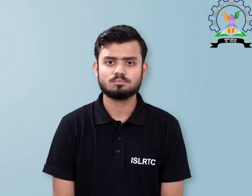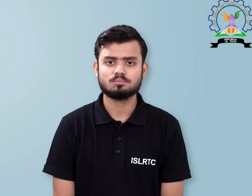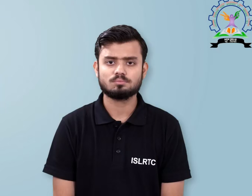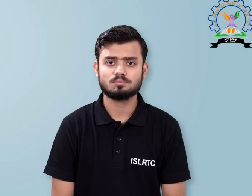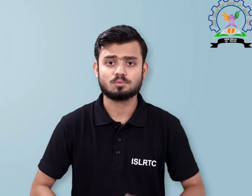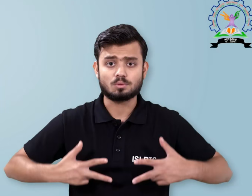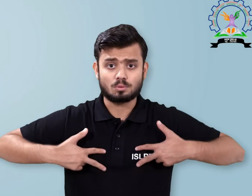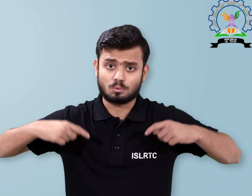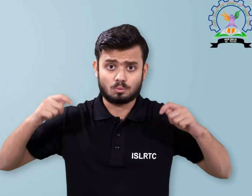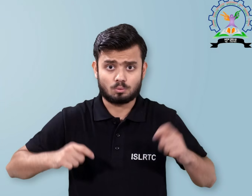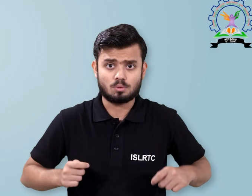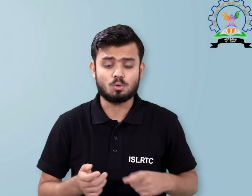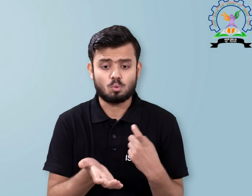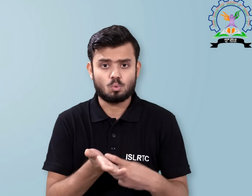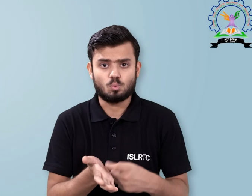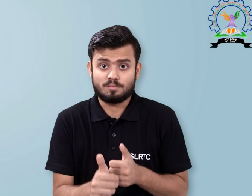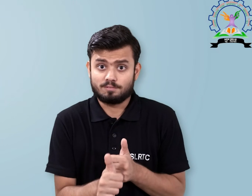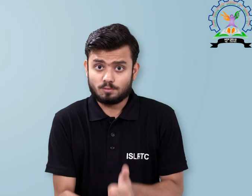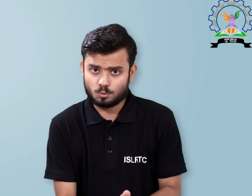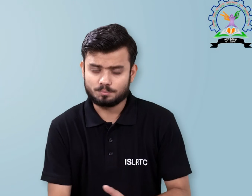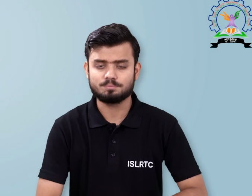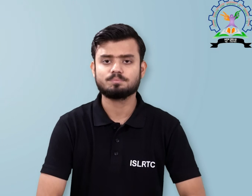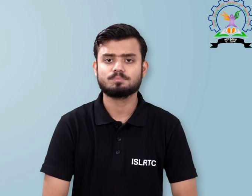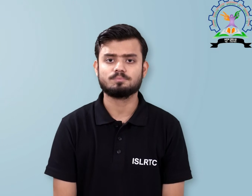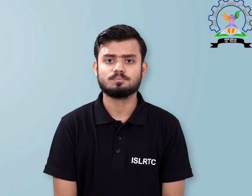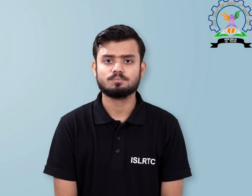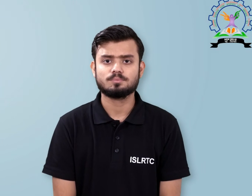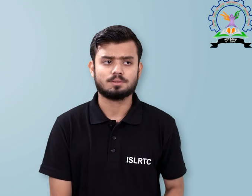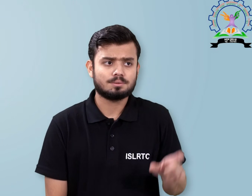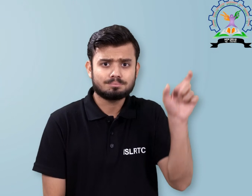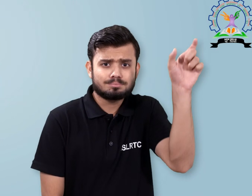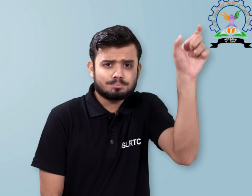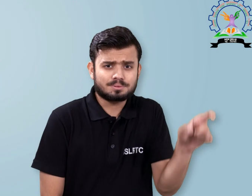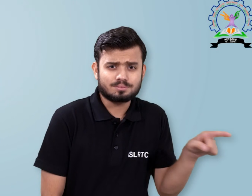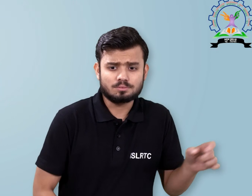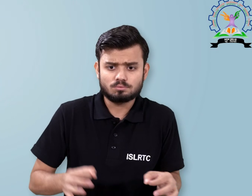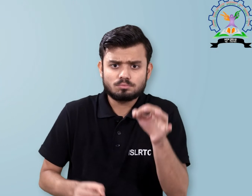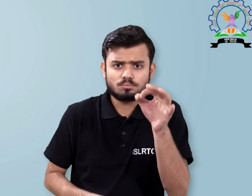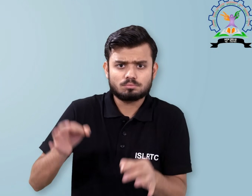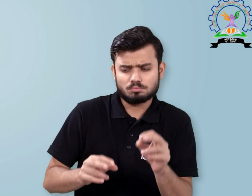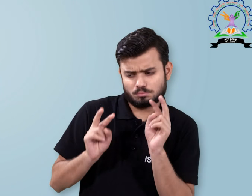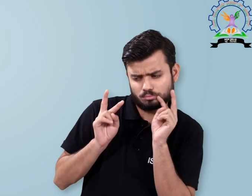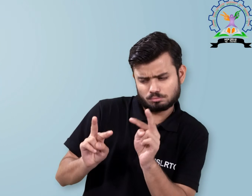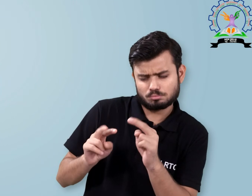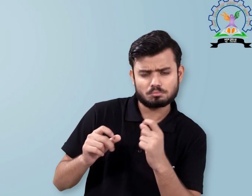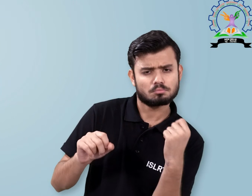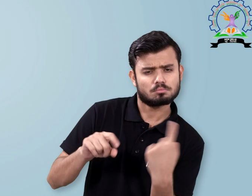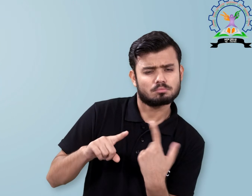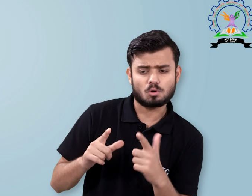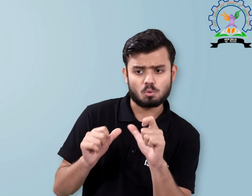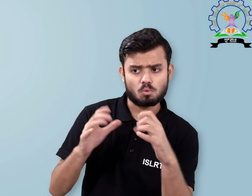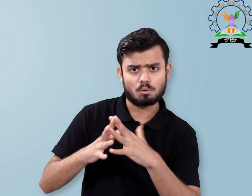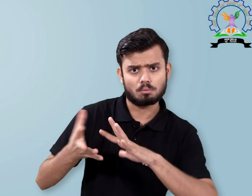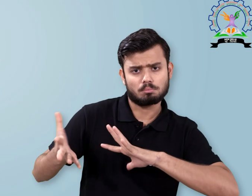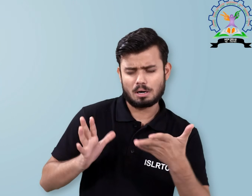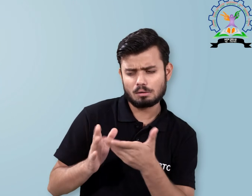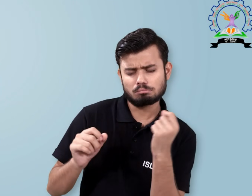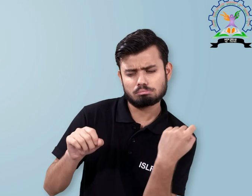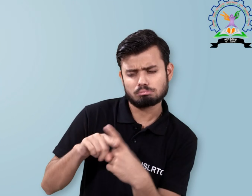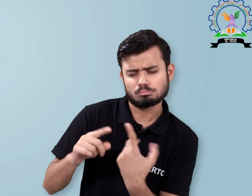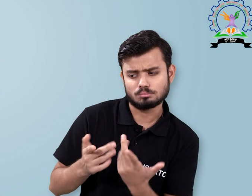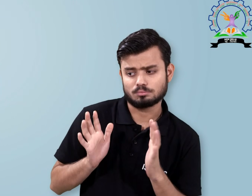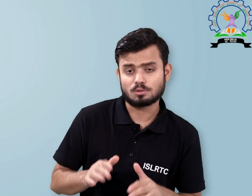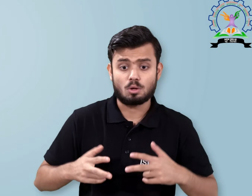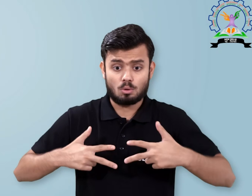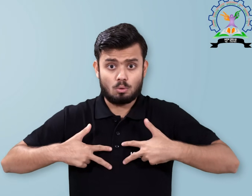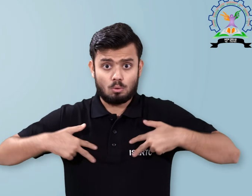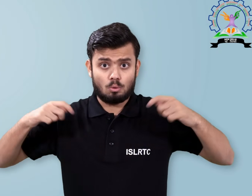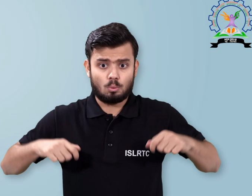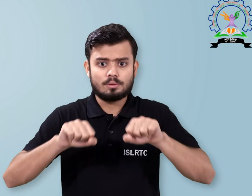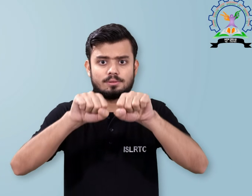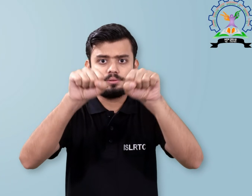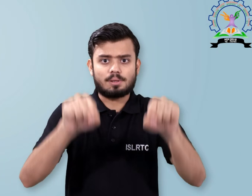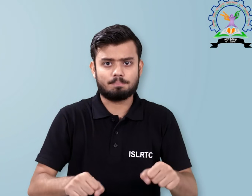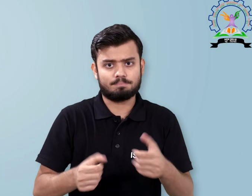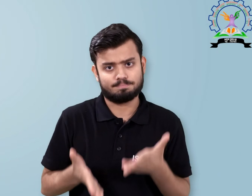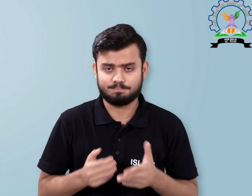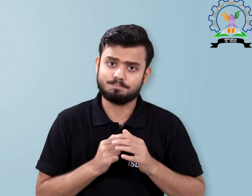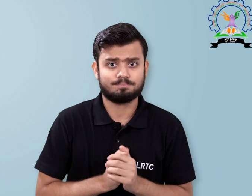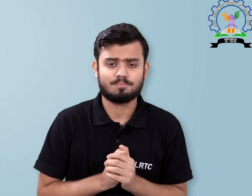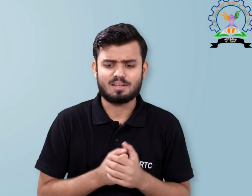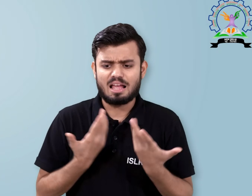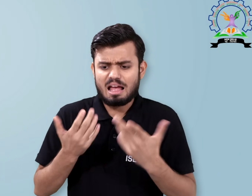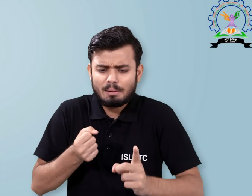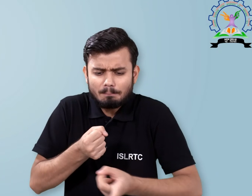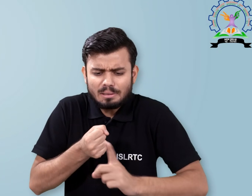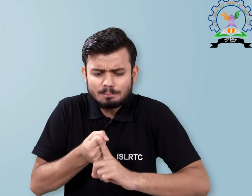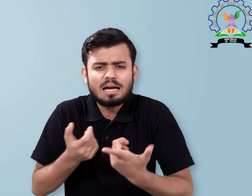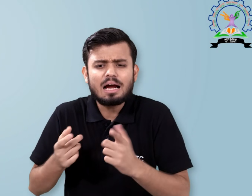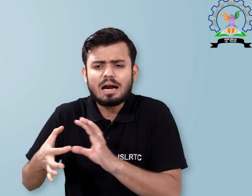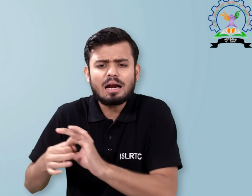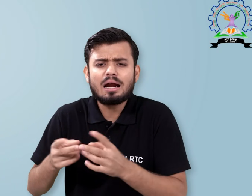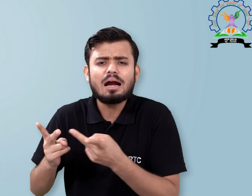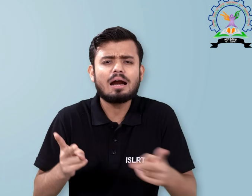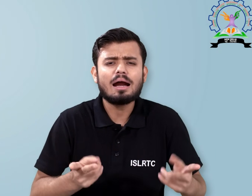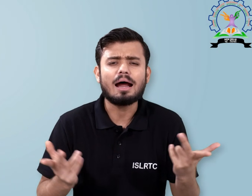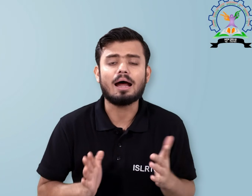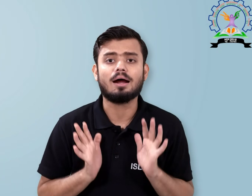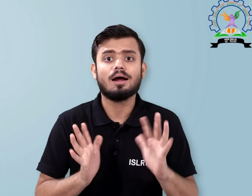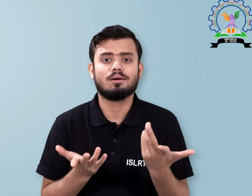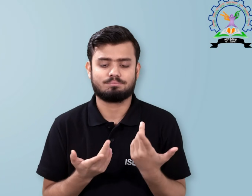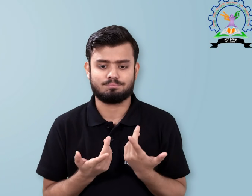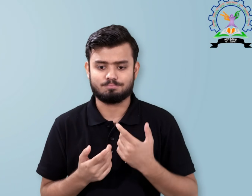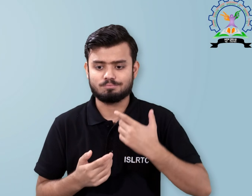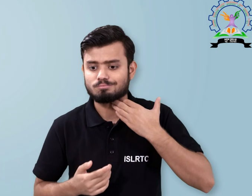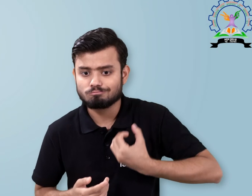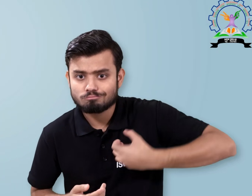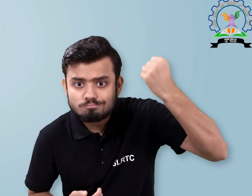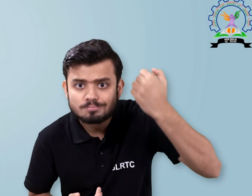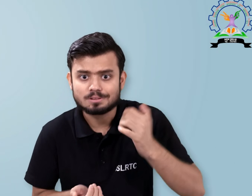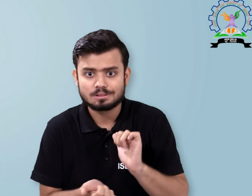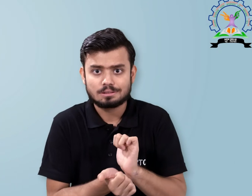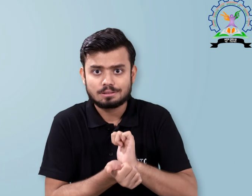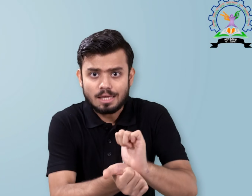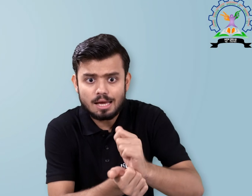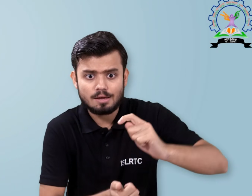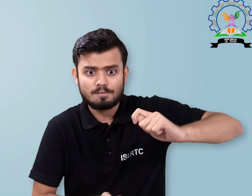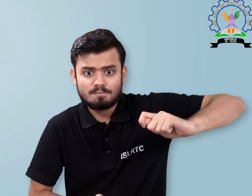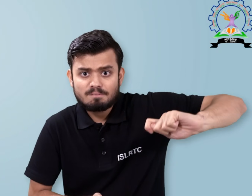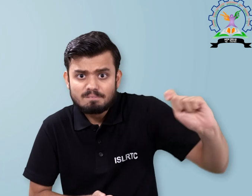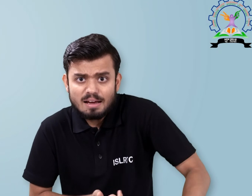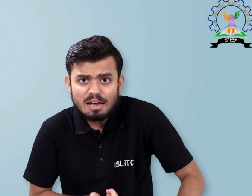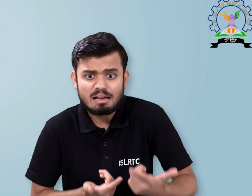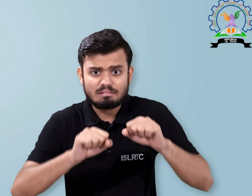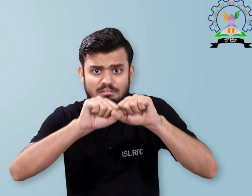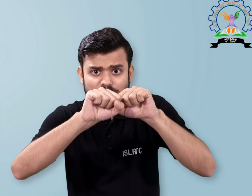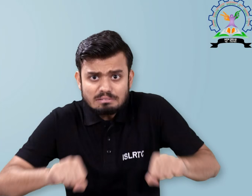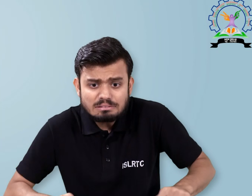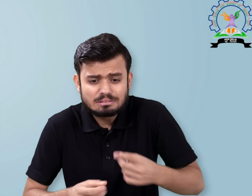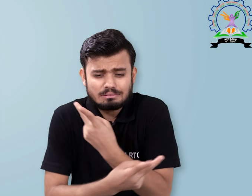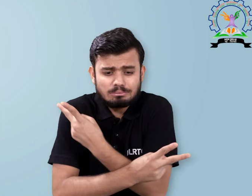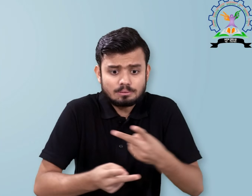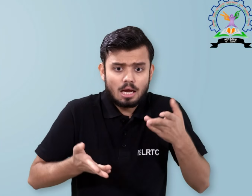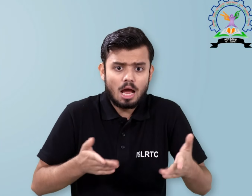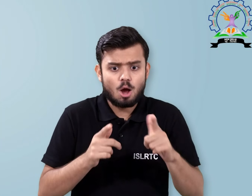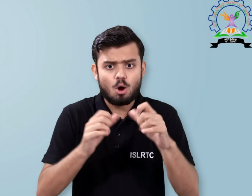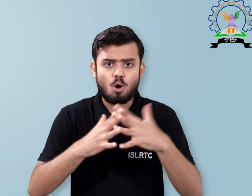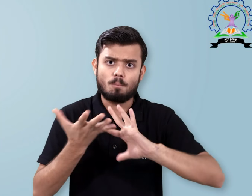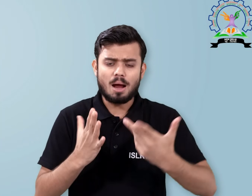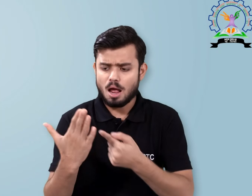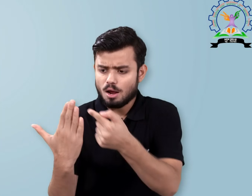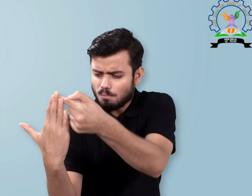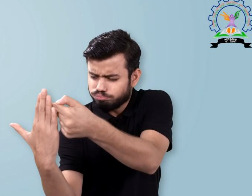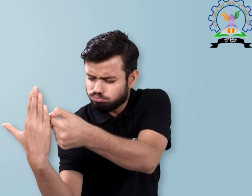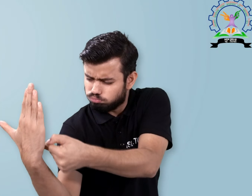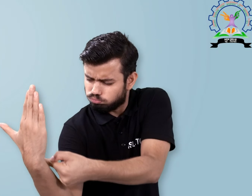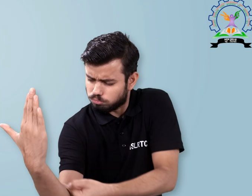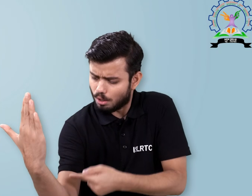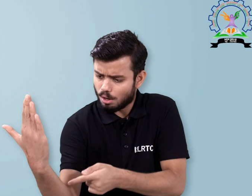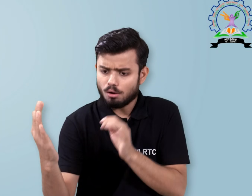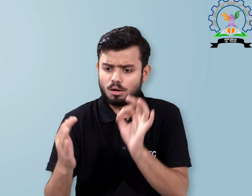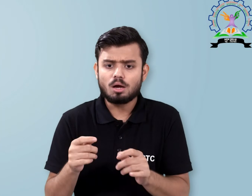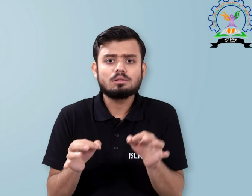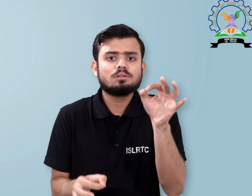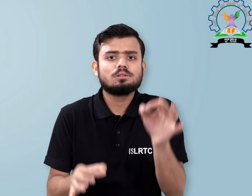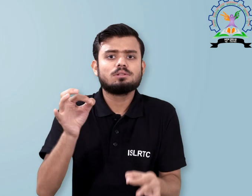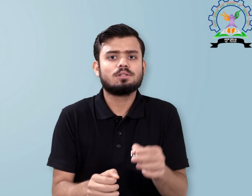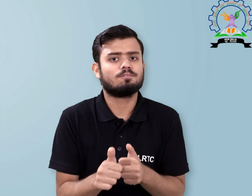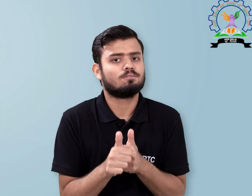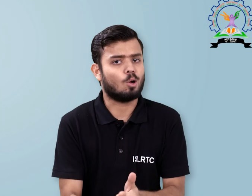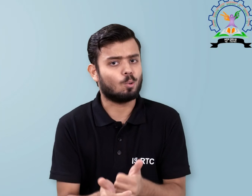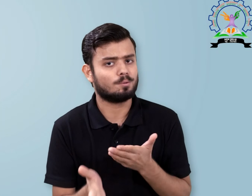Judiciary The system of courts that interprets and applies the law.